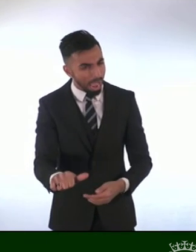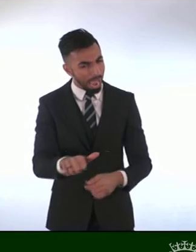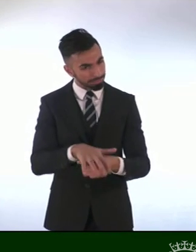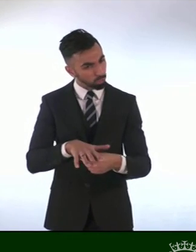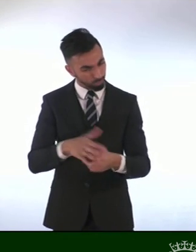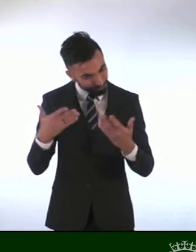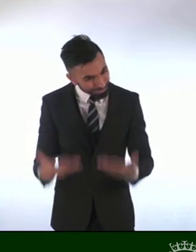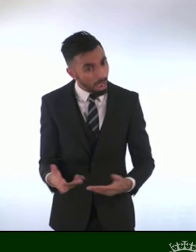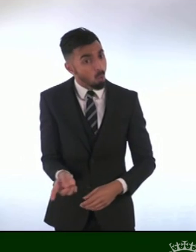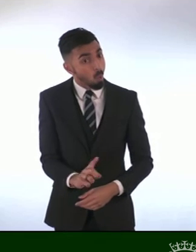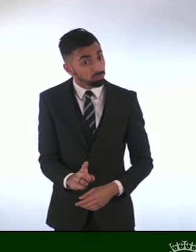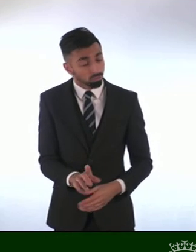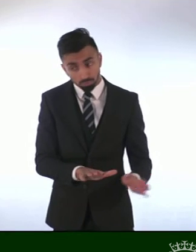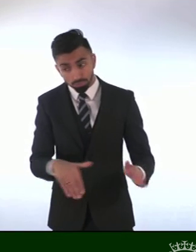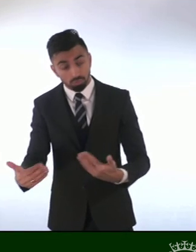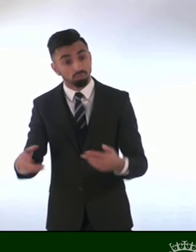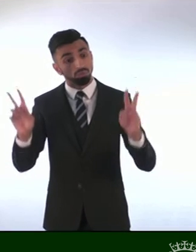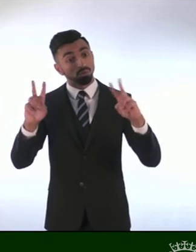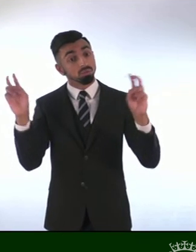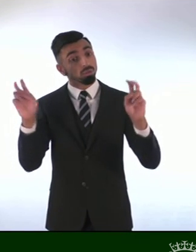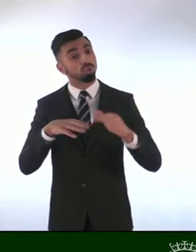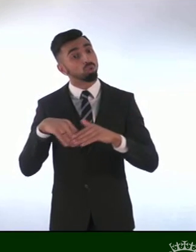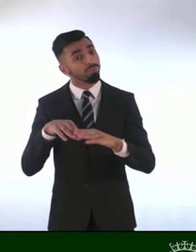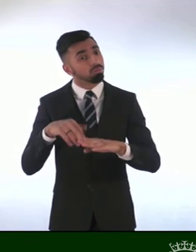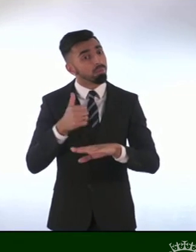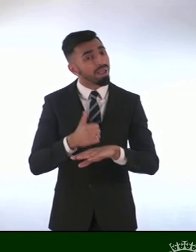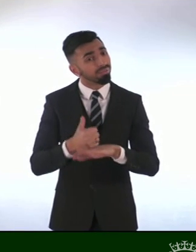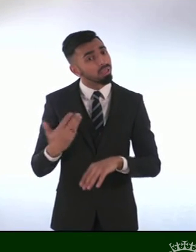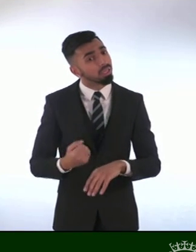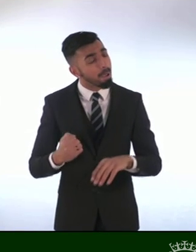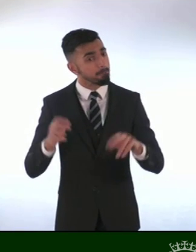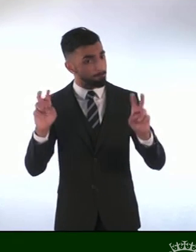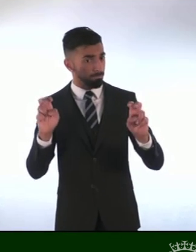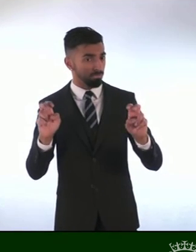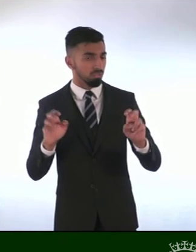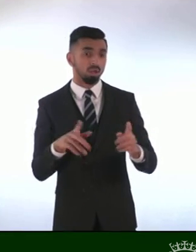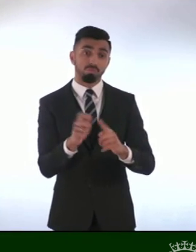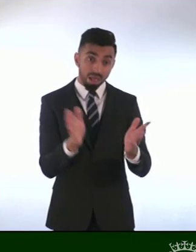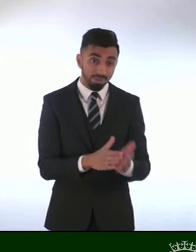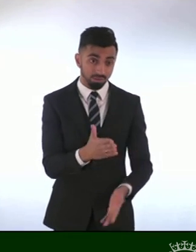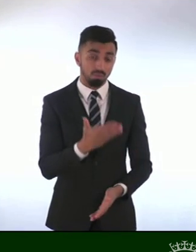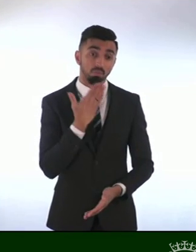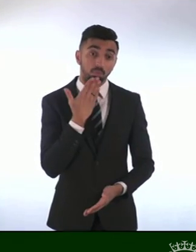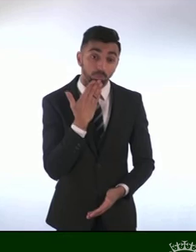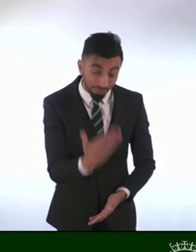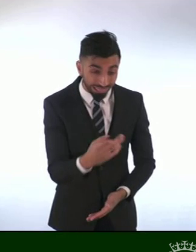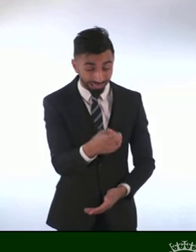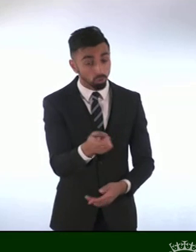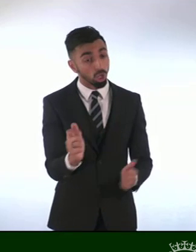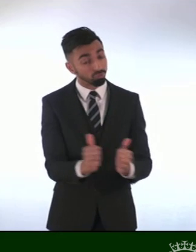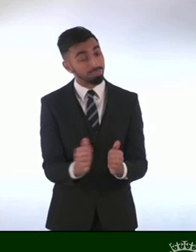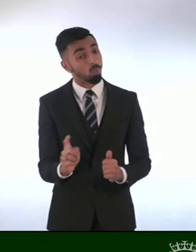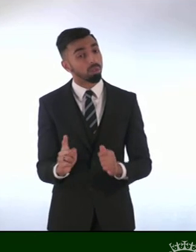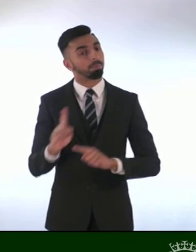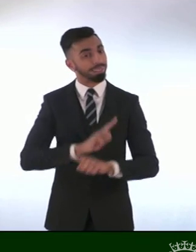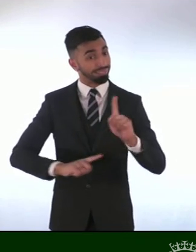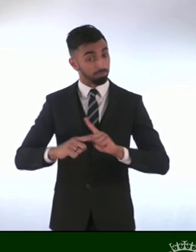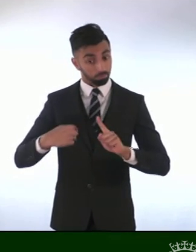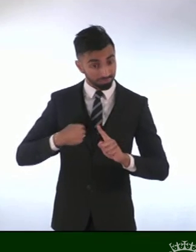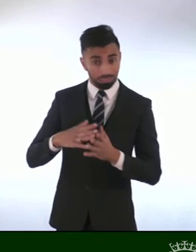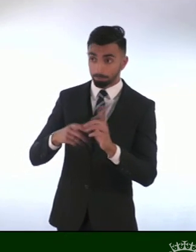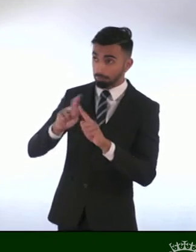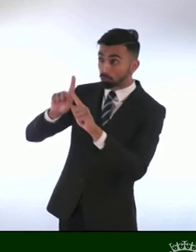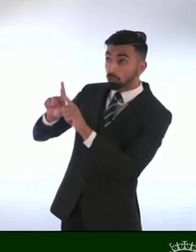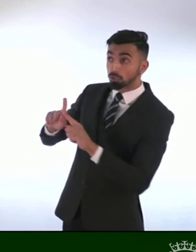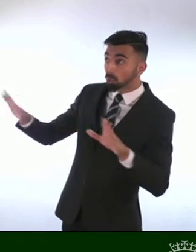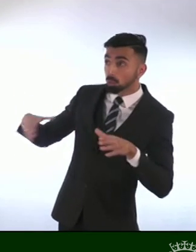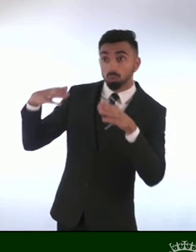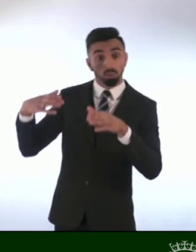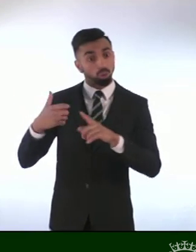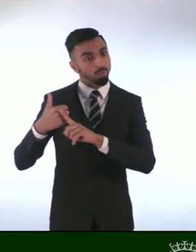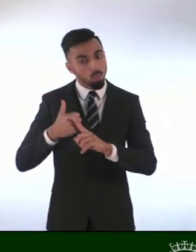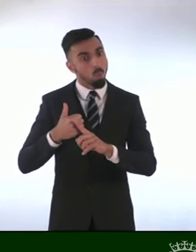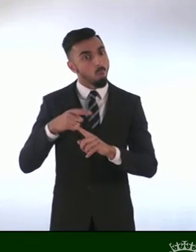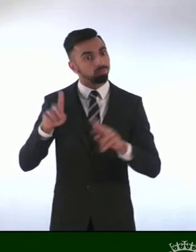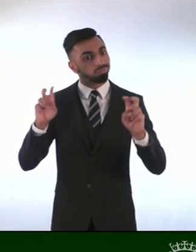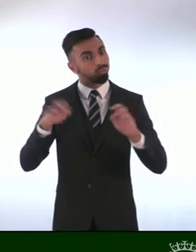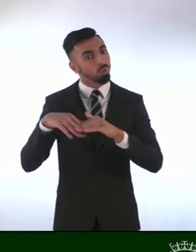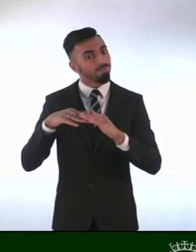Will he at least commit to meeting all of us who support that proposal to discuss how we can protect the incomes of all our peoples?